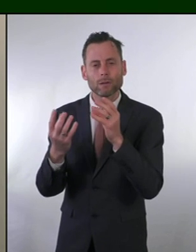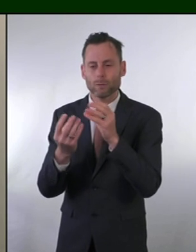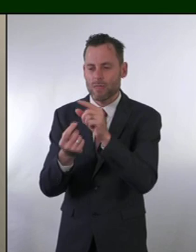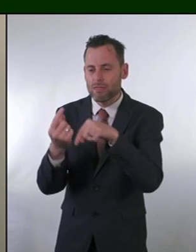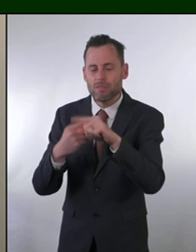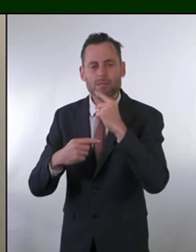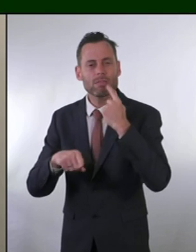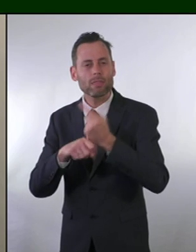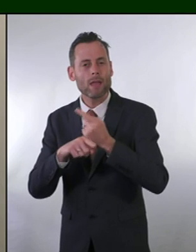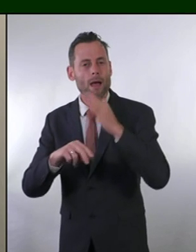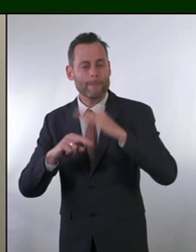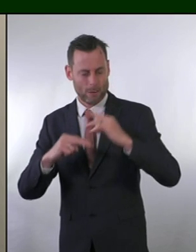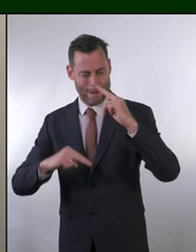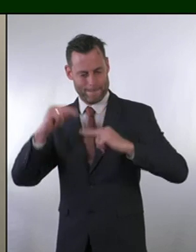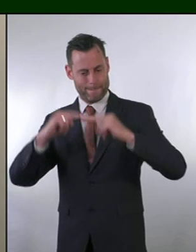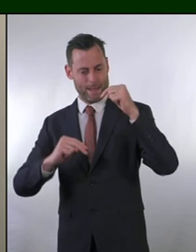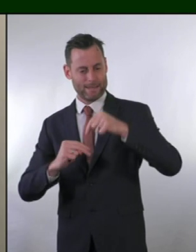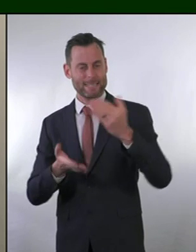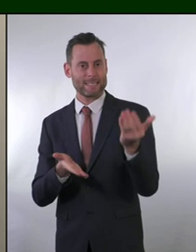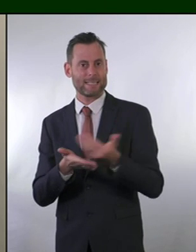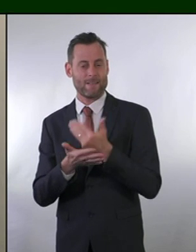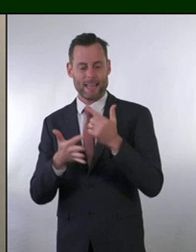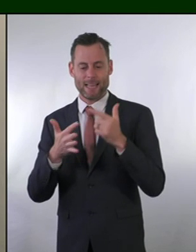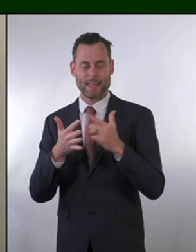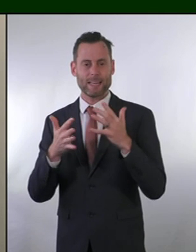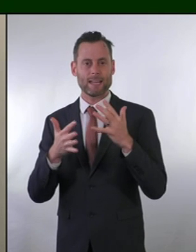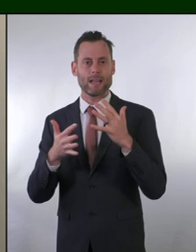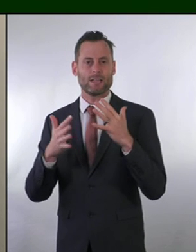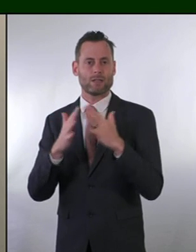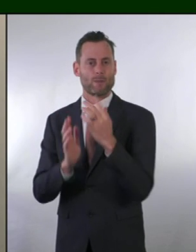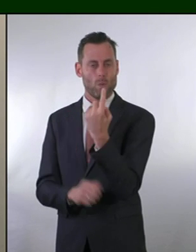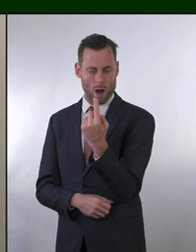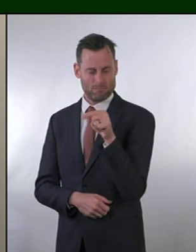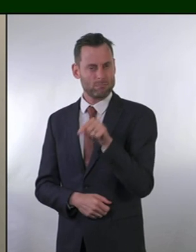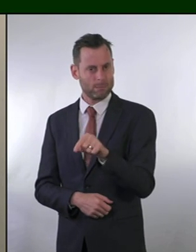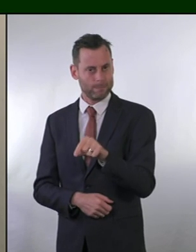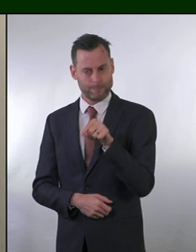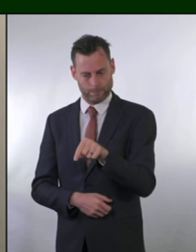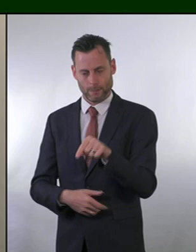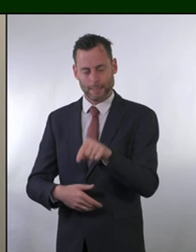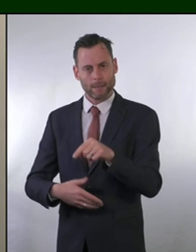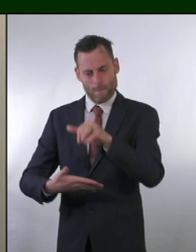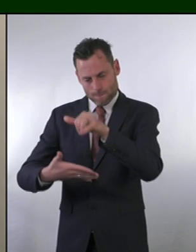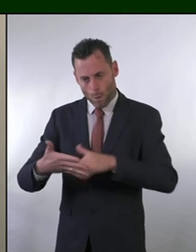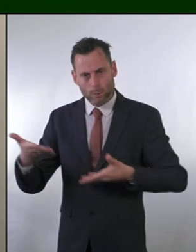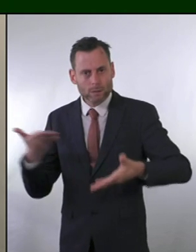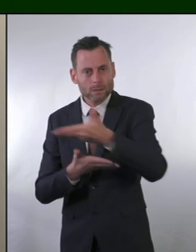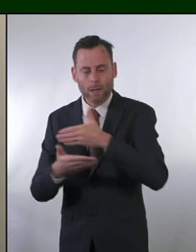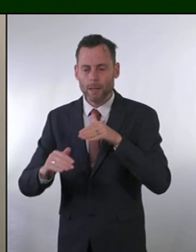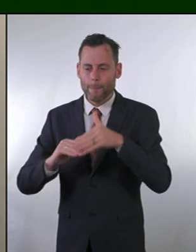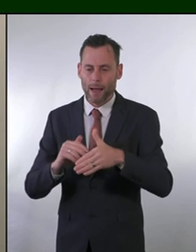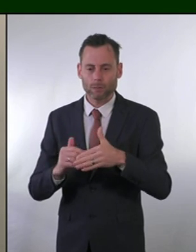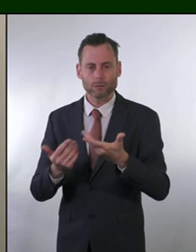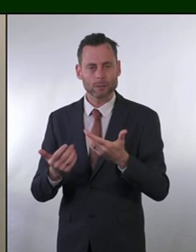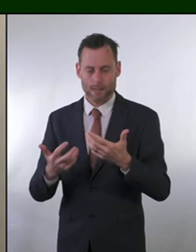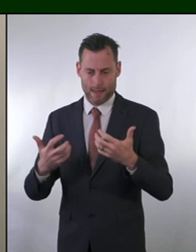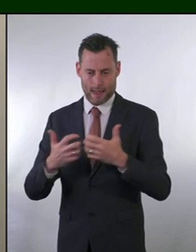The EWS1 form was raised. It was designed to support residential valuation and lending on buildings over 18 metres high.